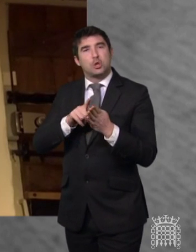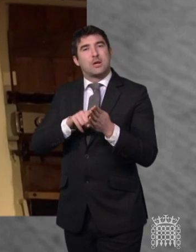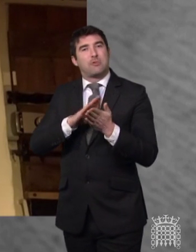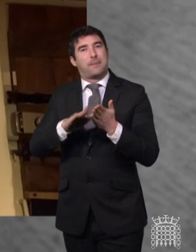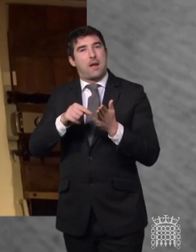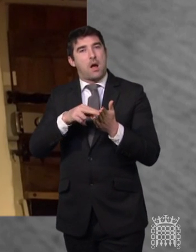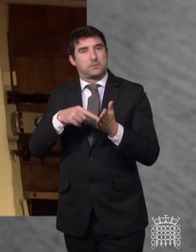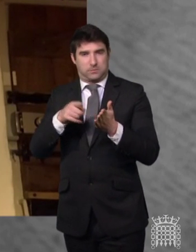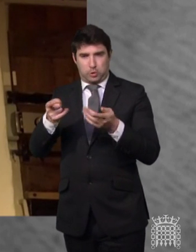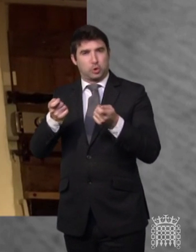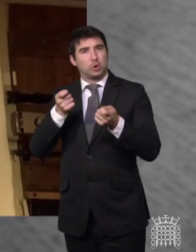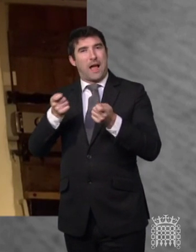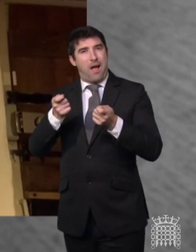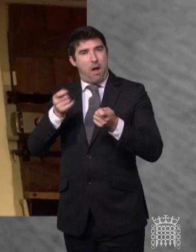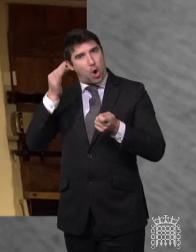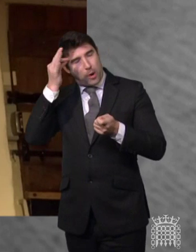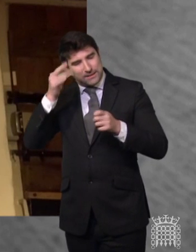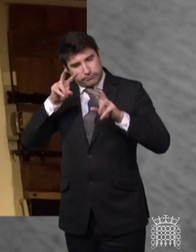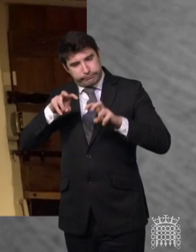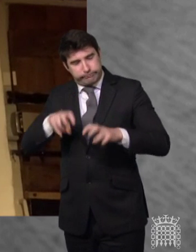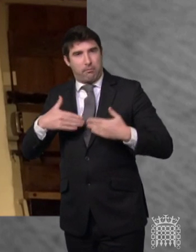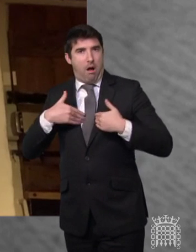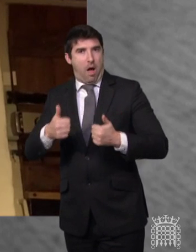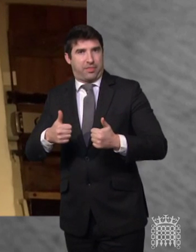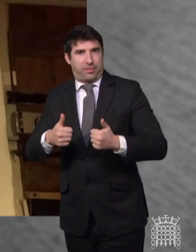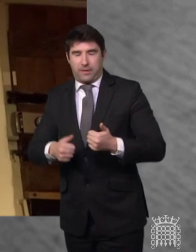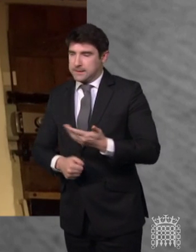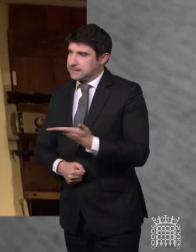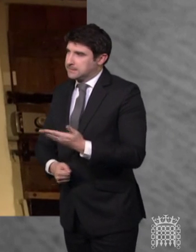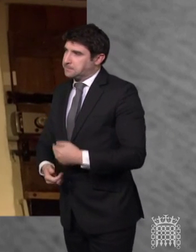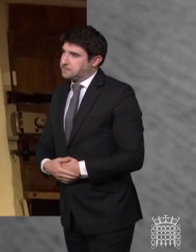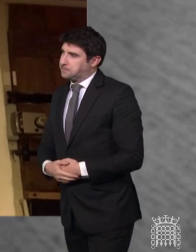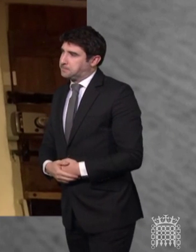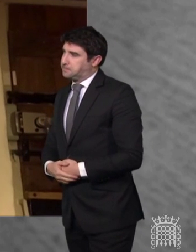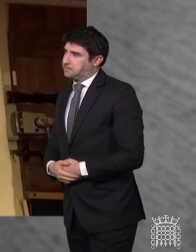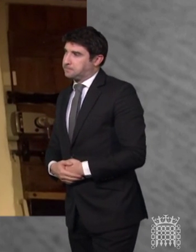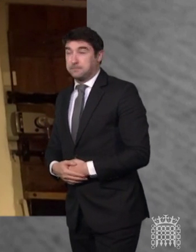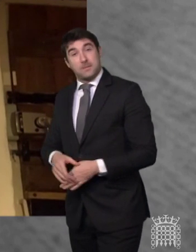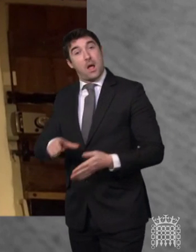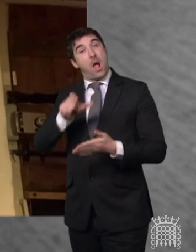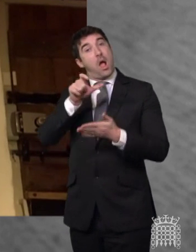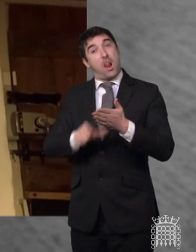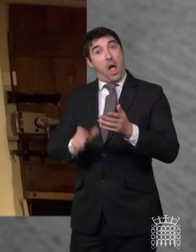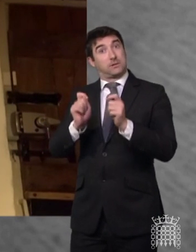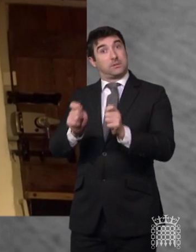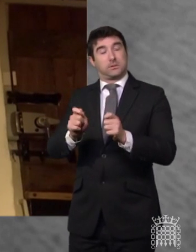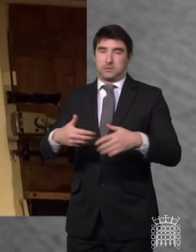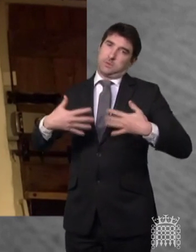The news from AstraZeneca is fantastic. The Secretary of State and British science in general deserve enormous credit.